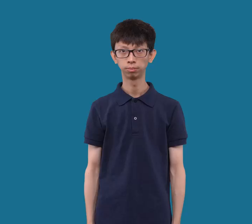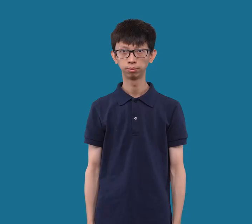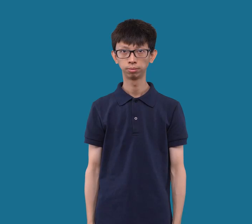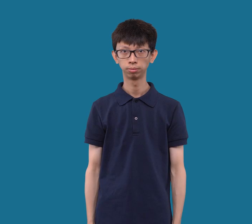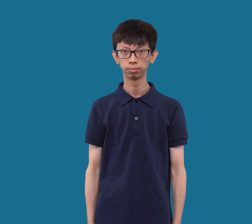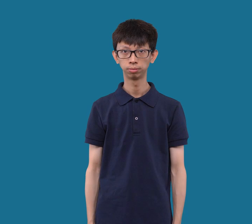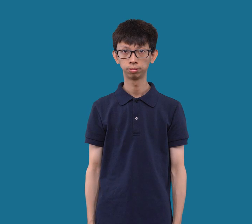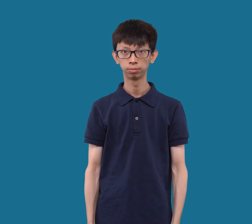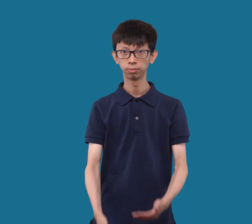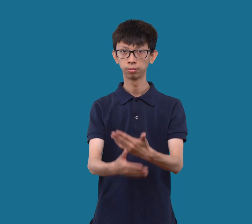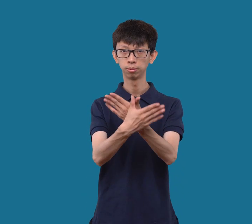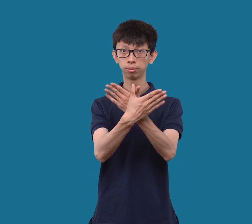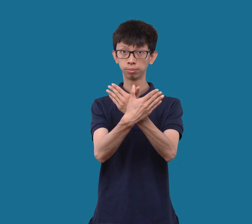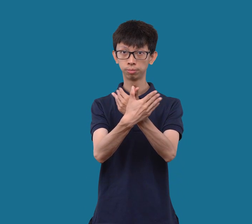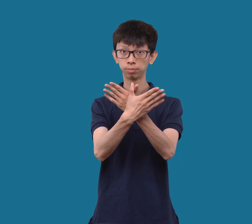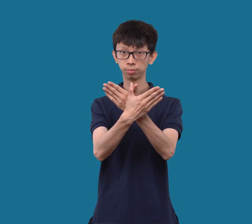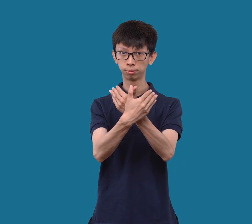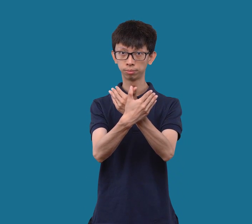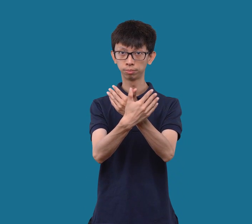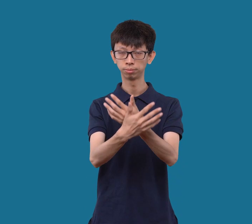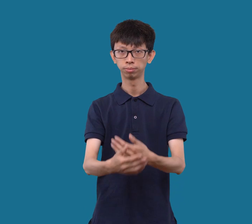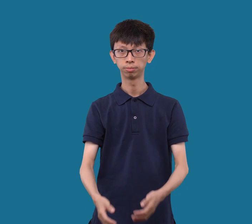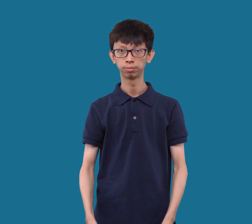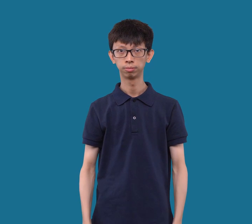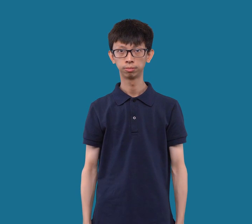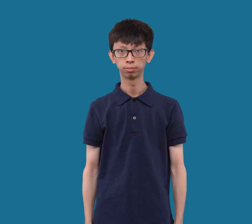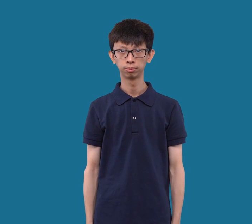con bướm